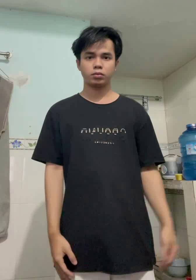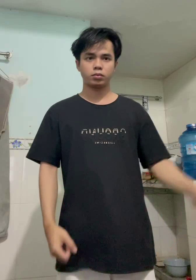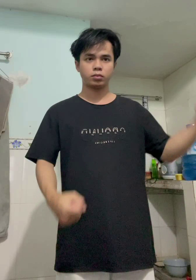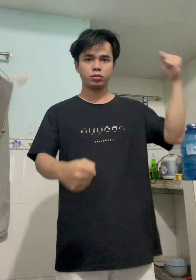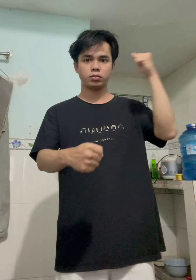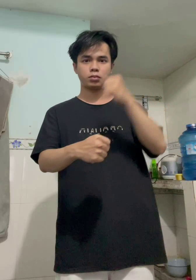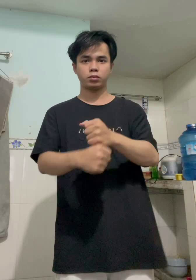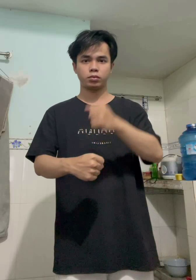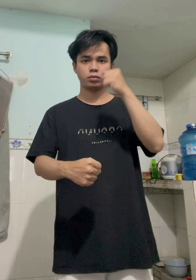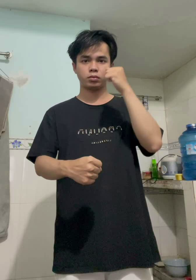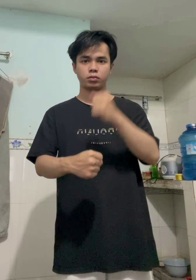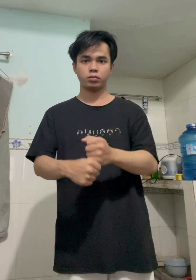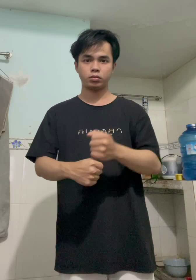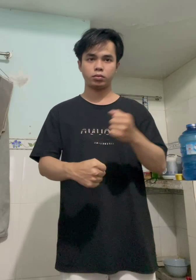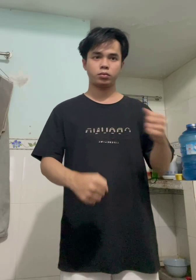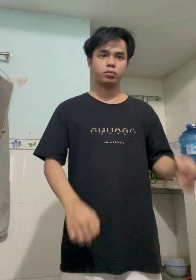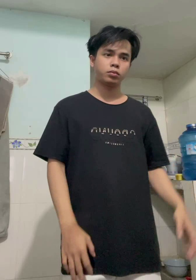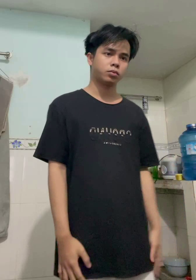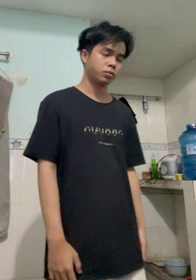cong viec